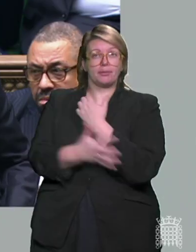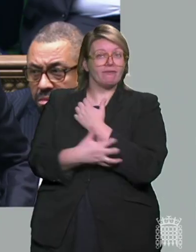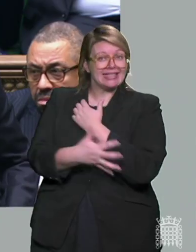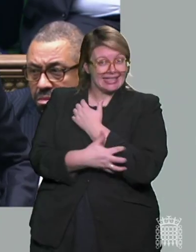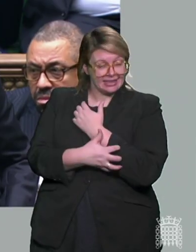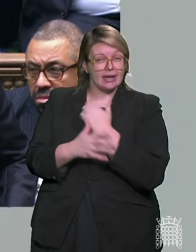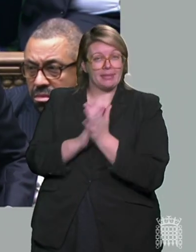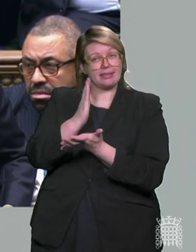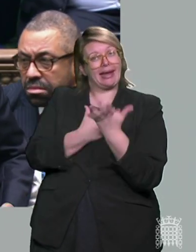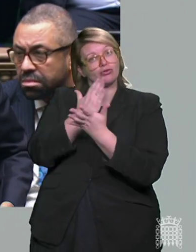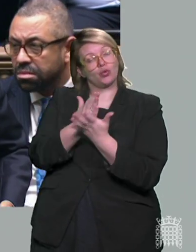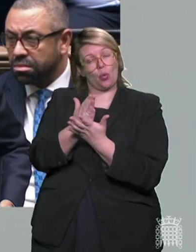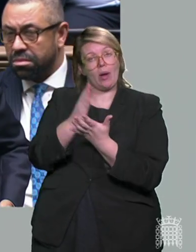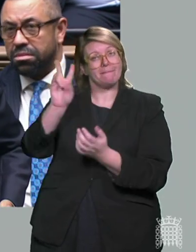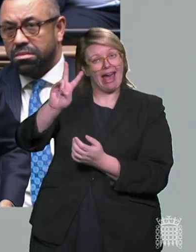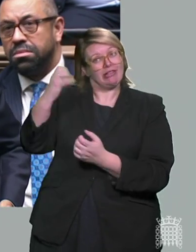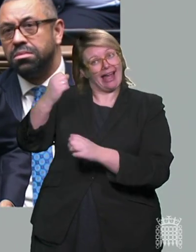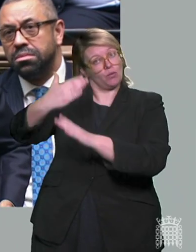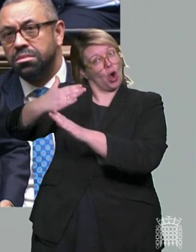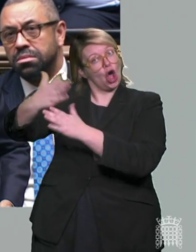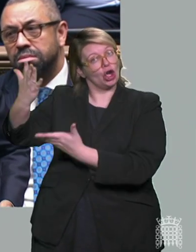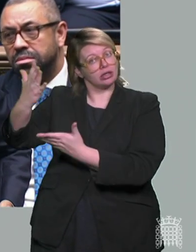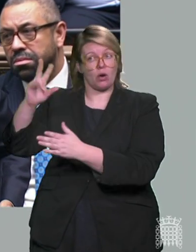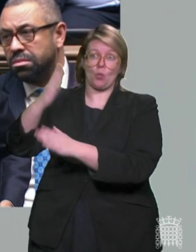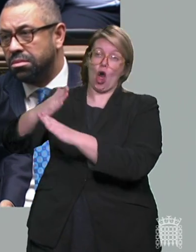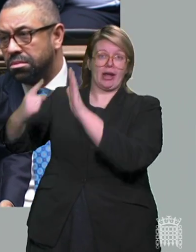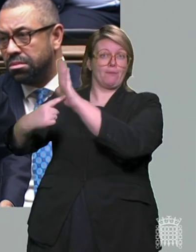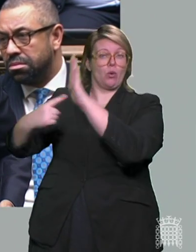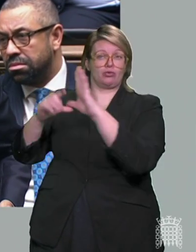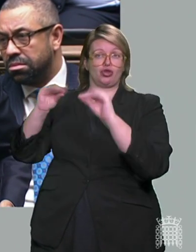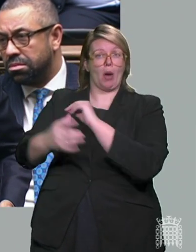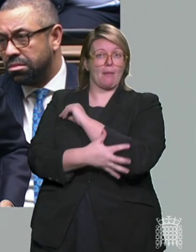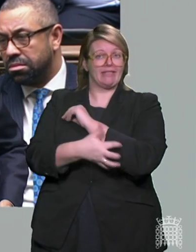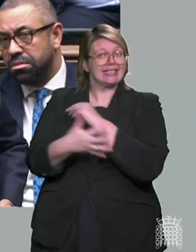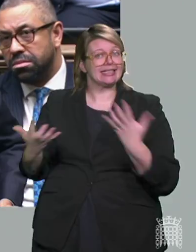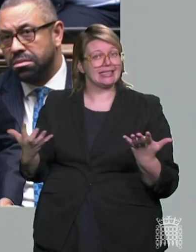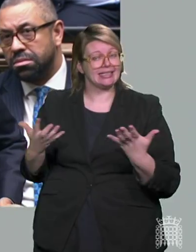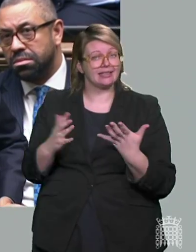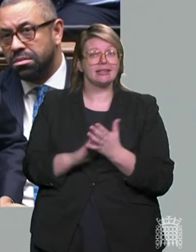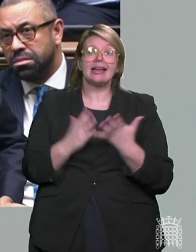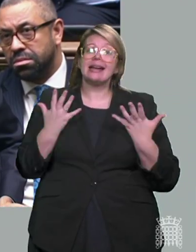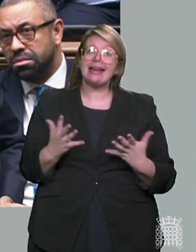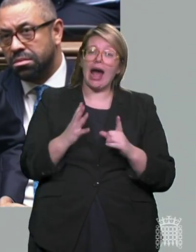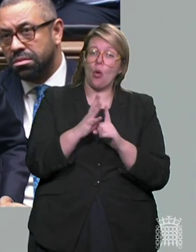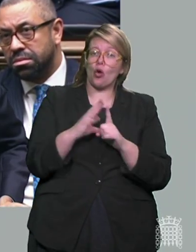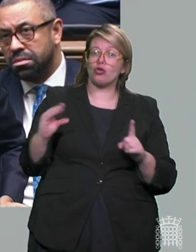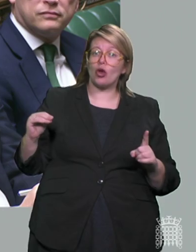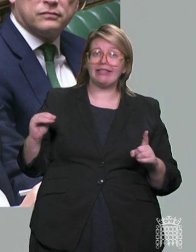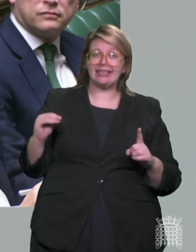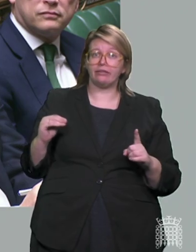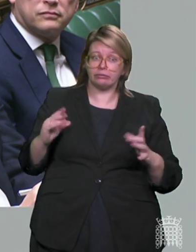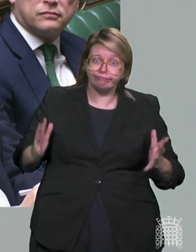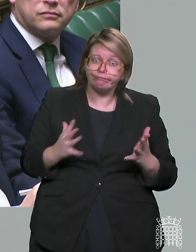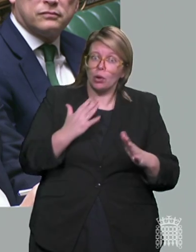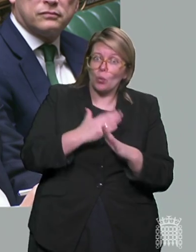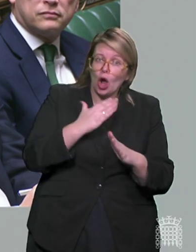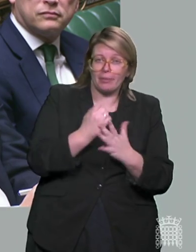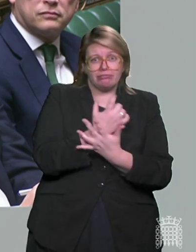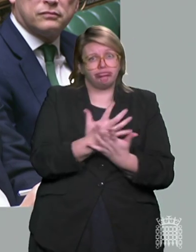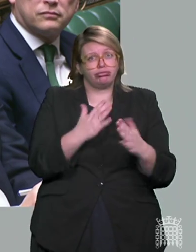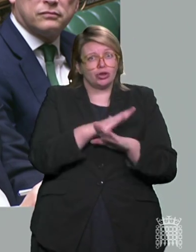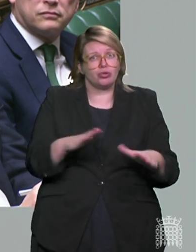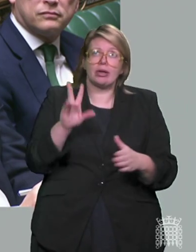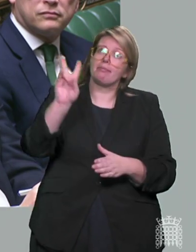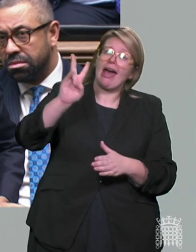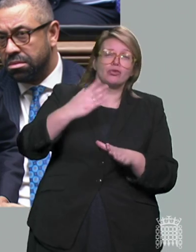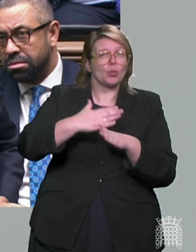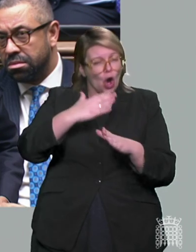That is why I am proud that, under the record of the Conservative Government, there are almost 1 million fewer children growing up in workless households and hundreds of thousands fewer children in poverty.